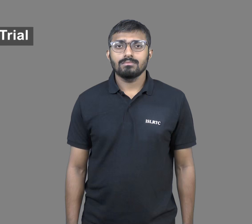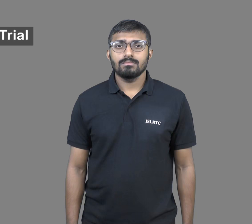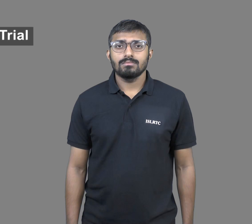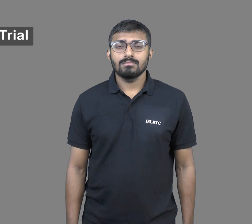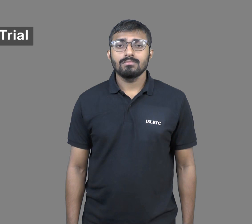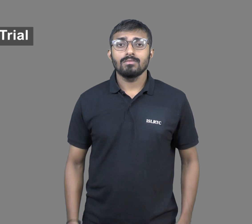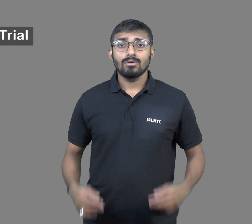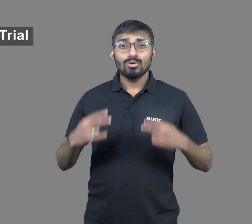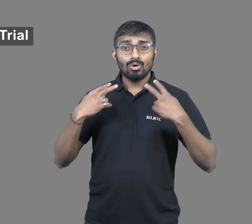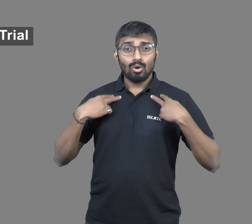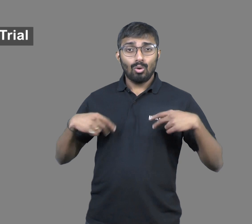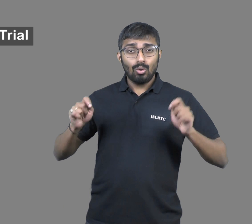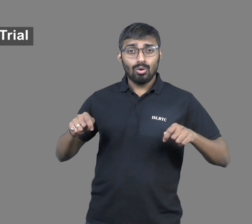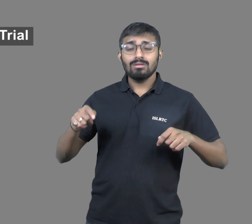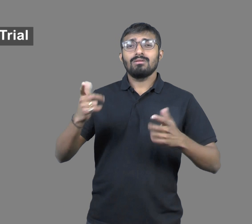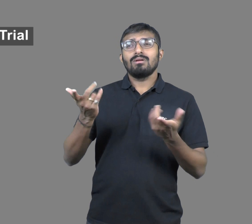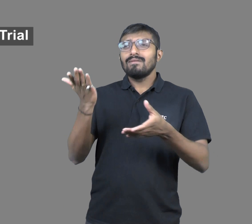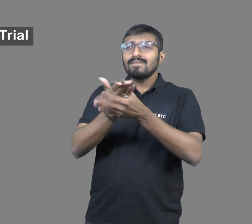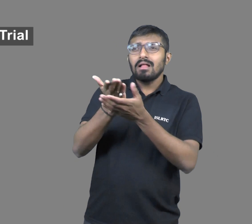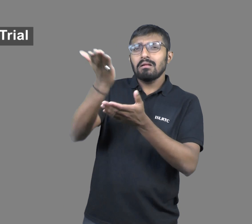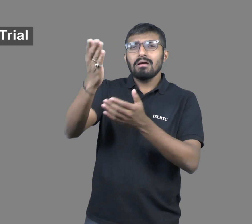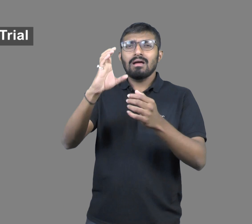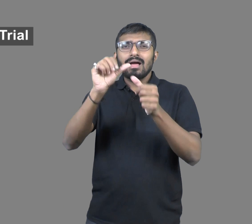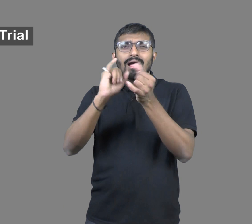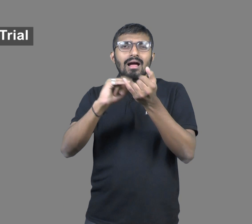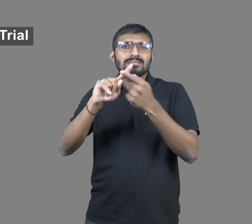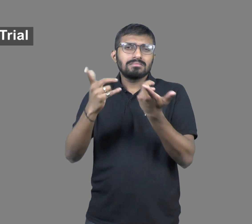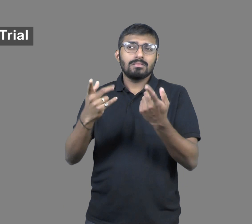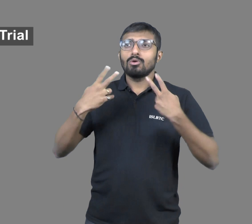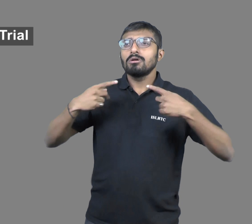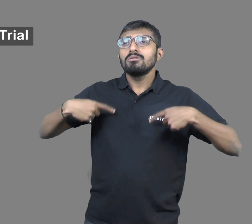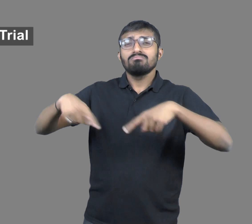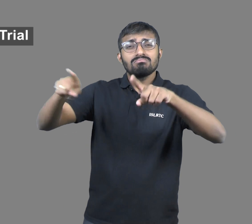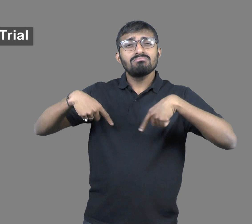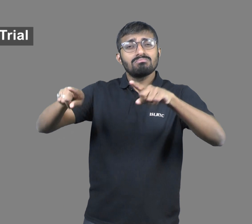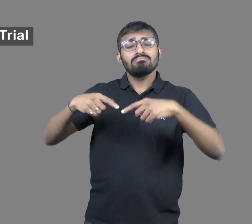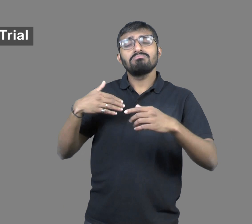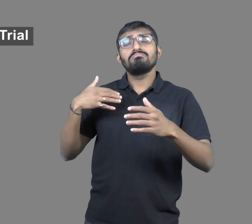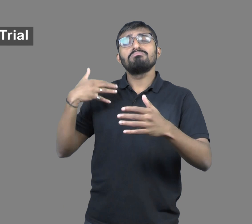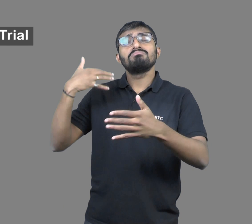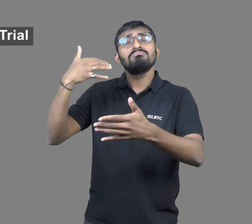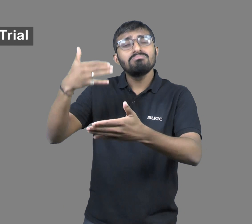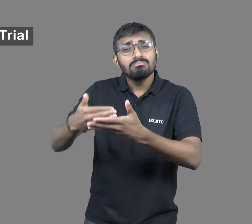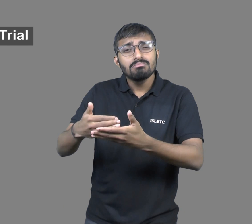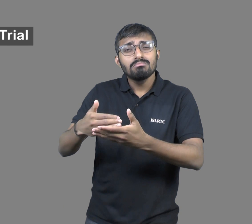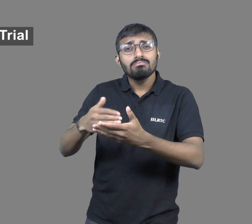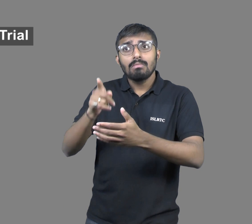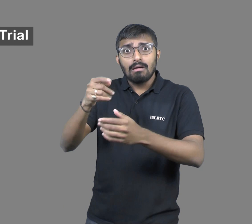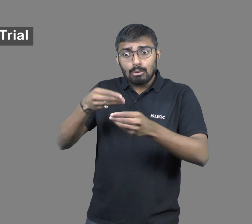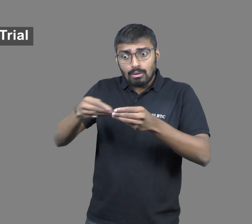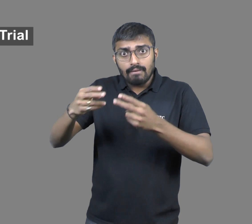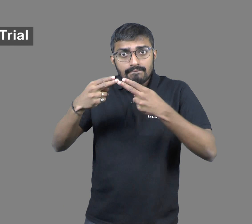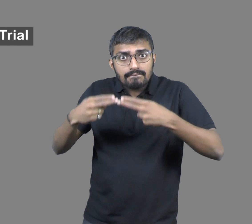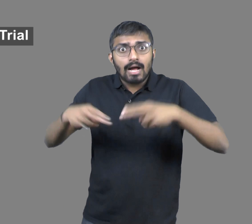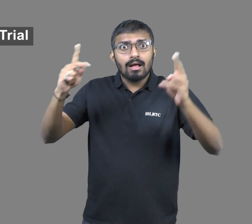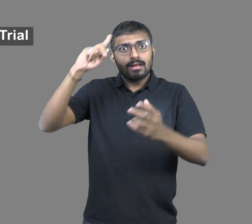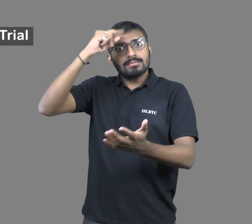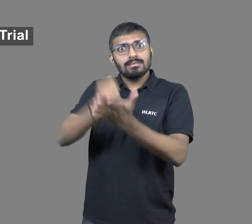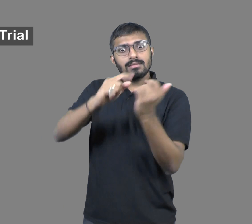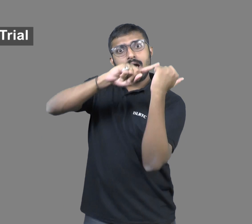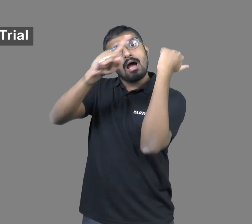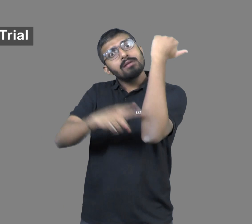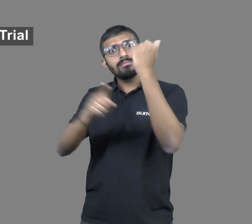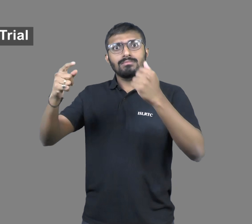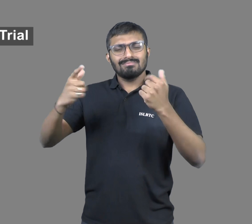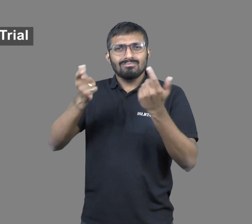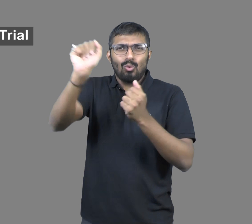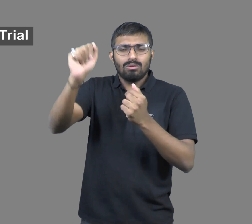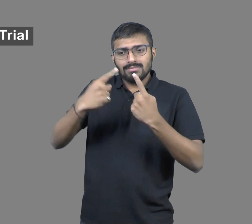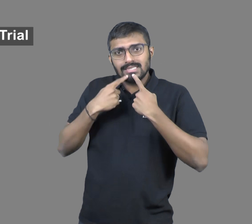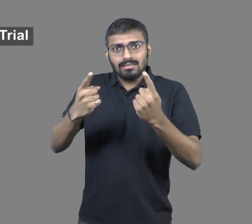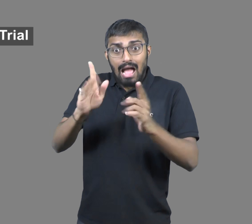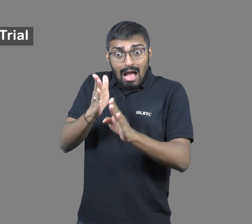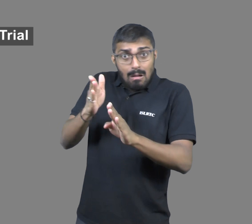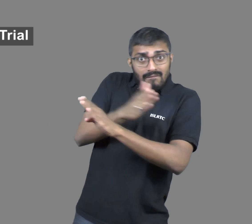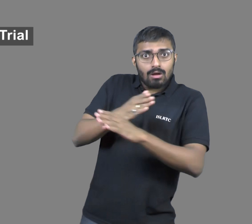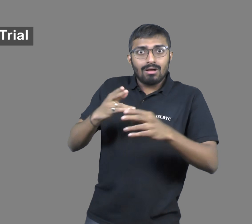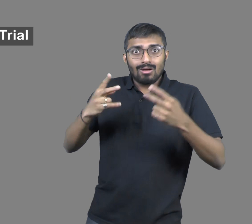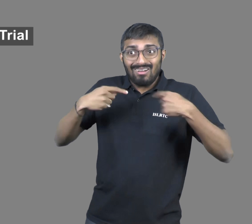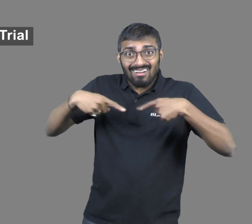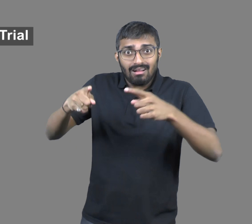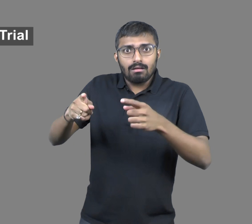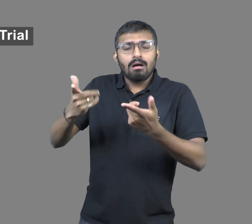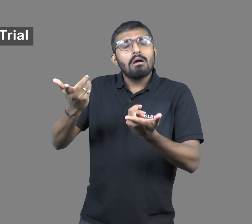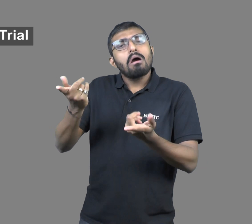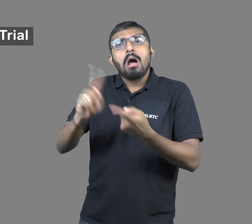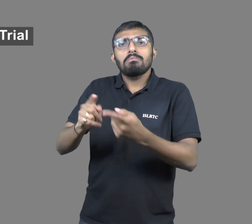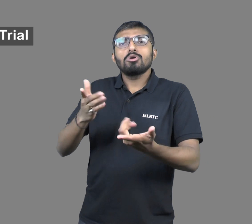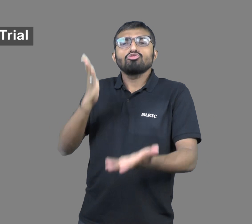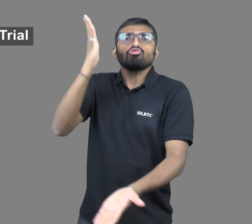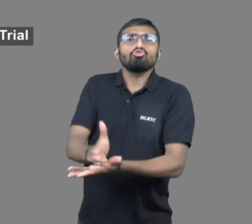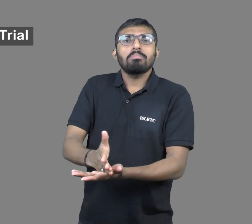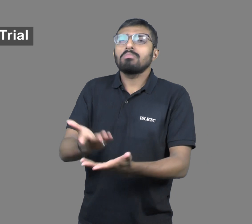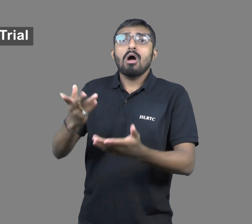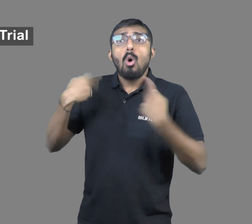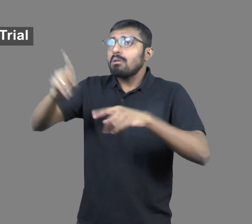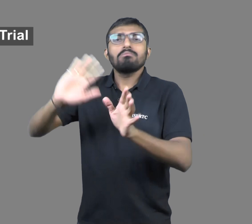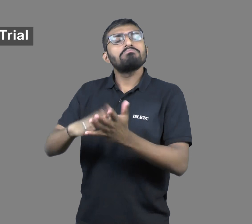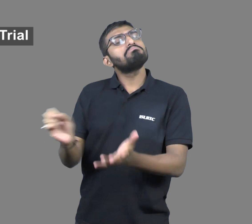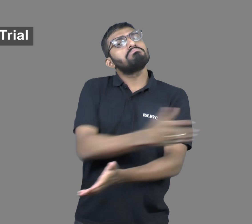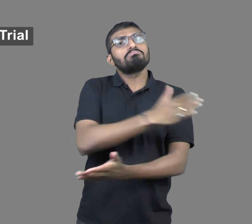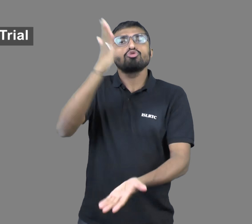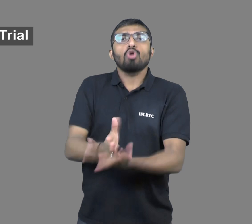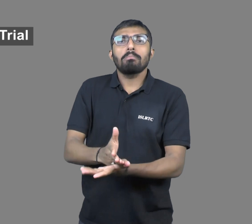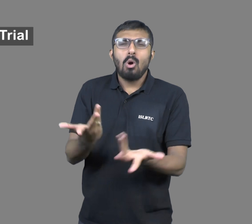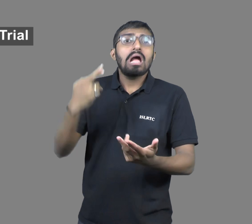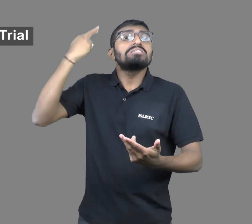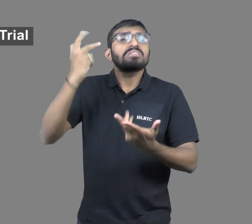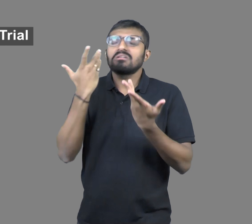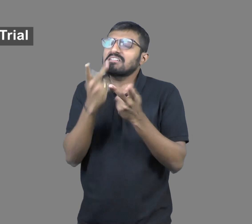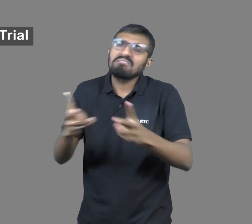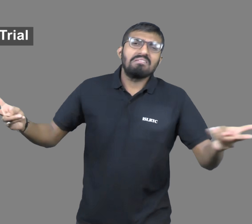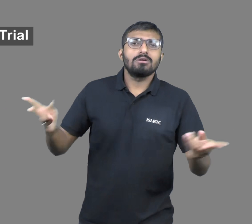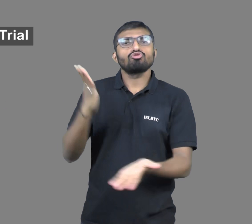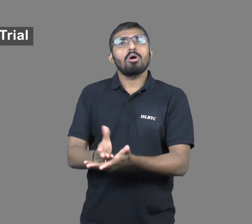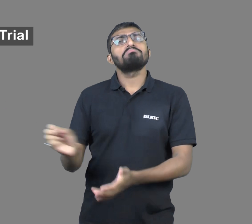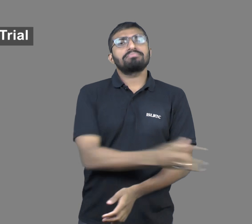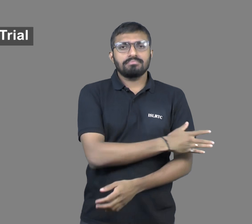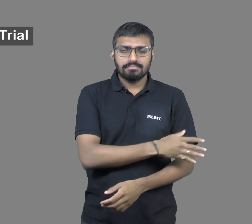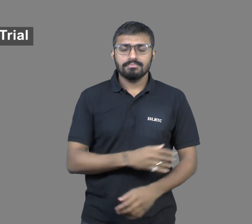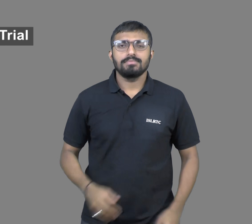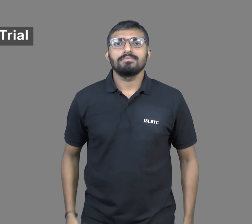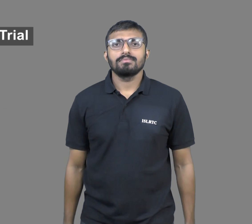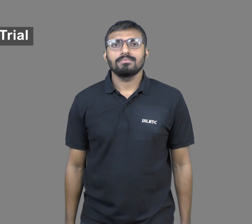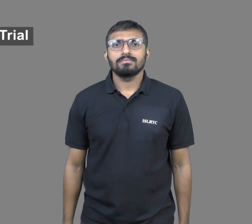Abortive Trial